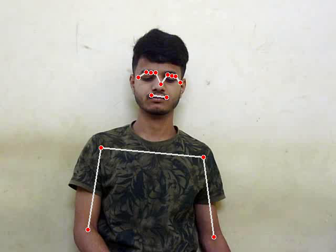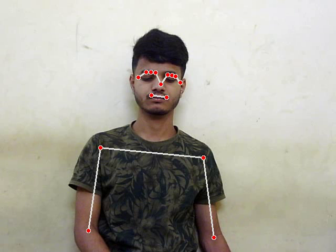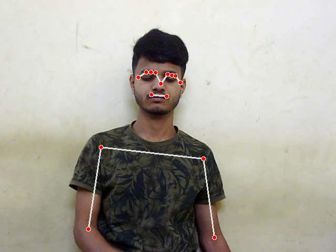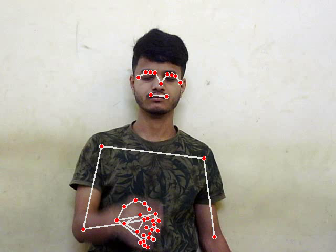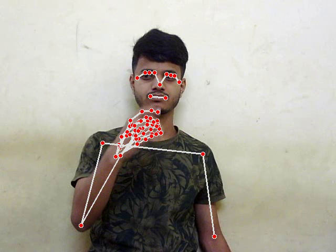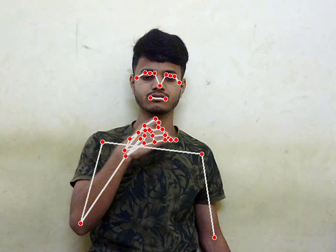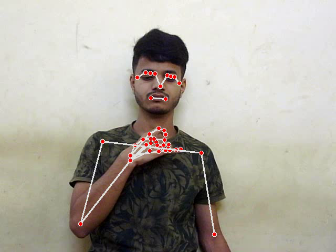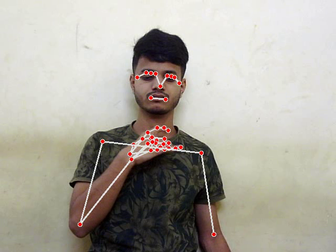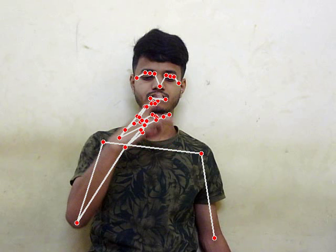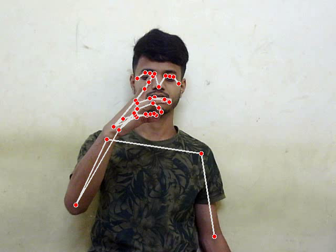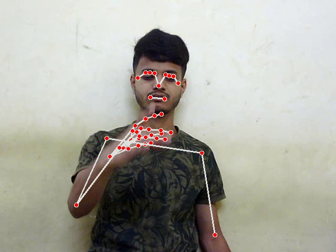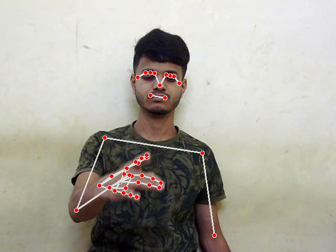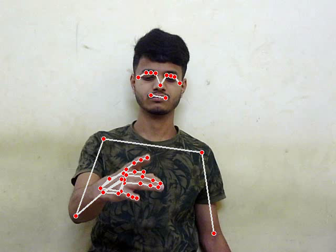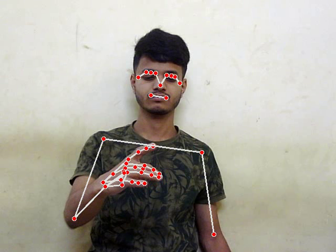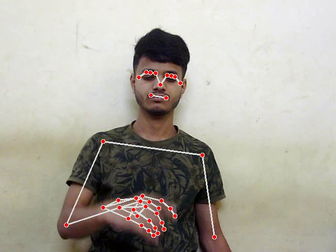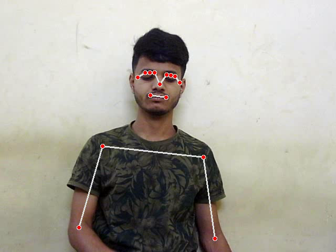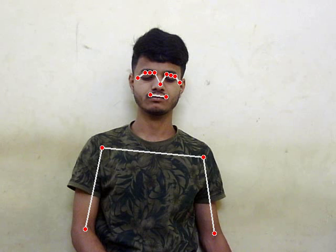like